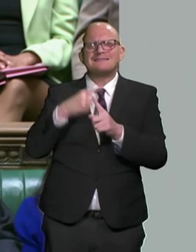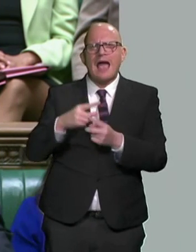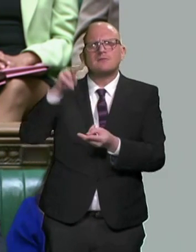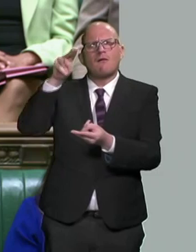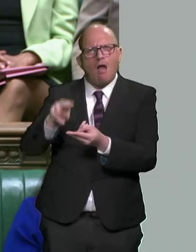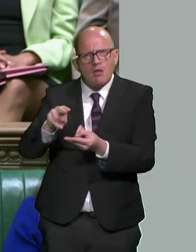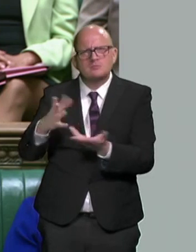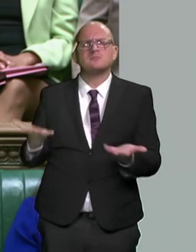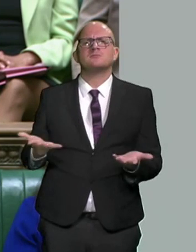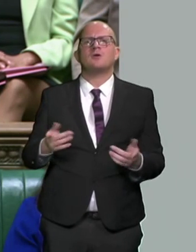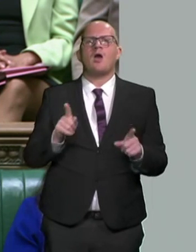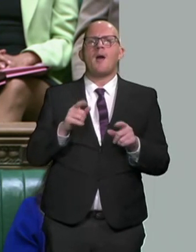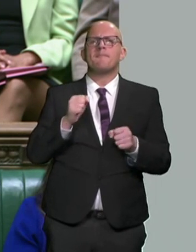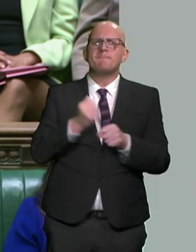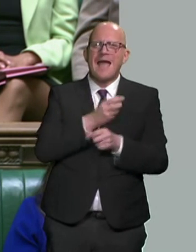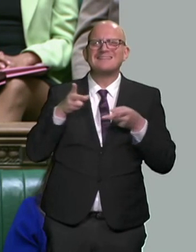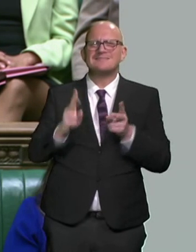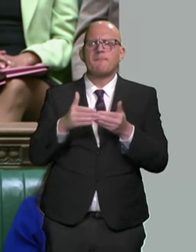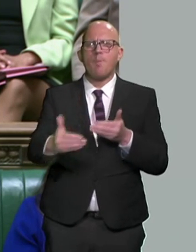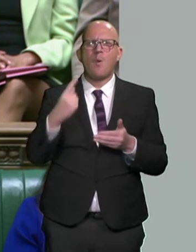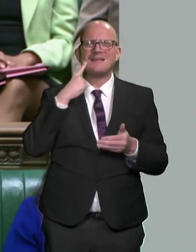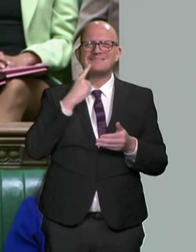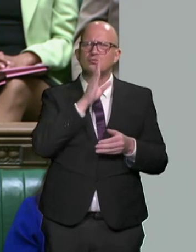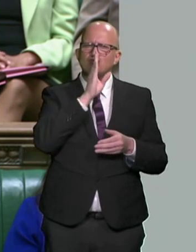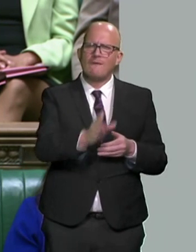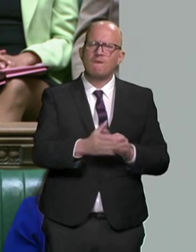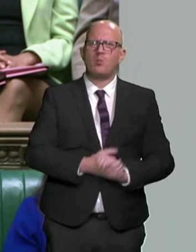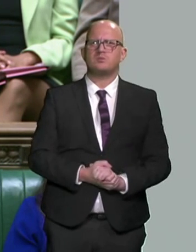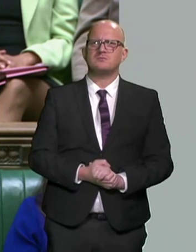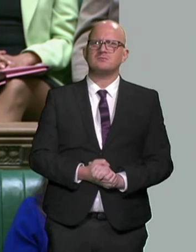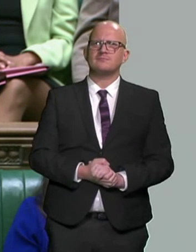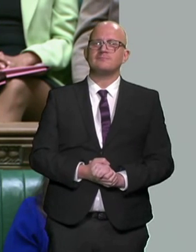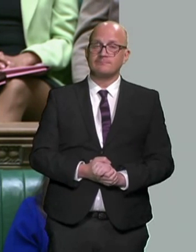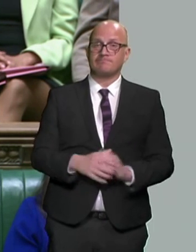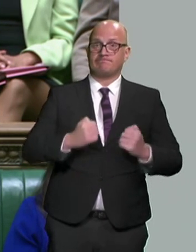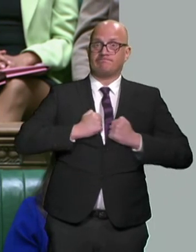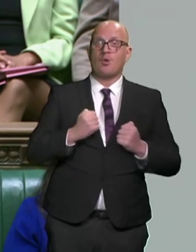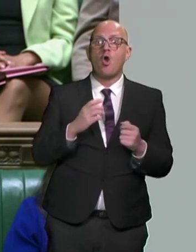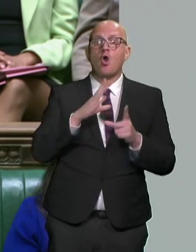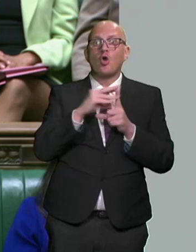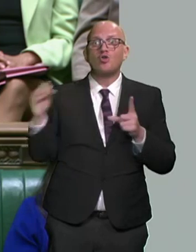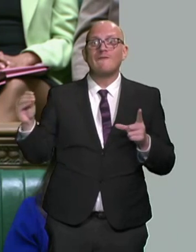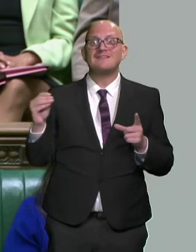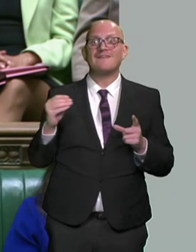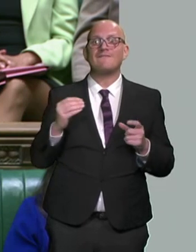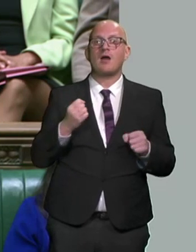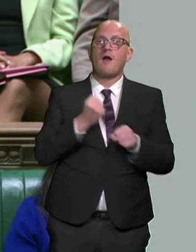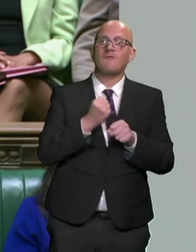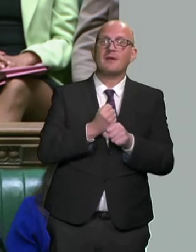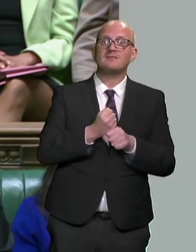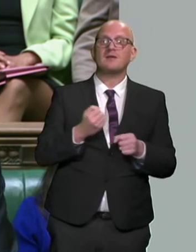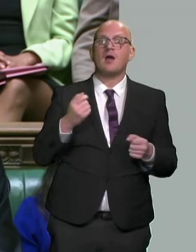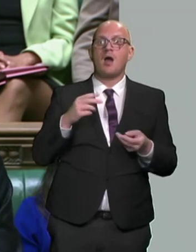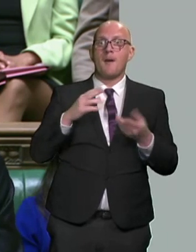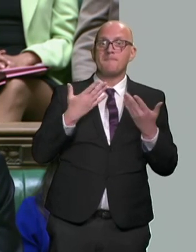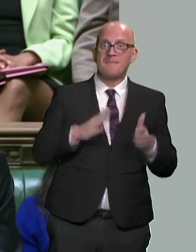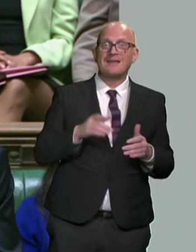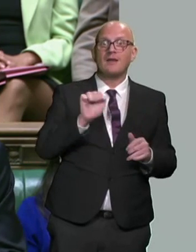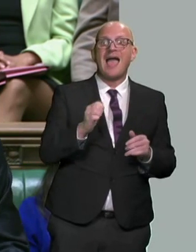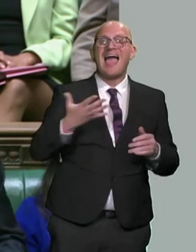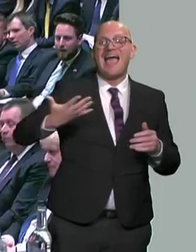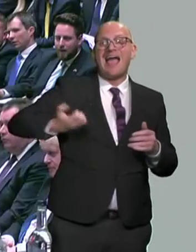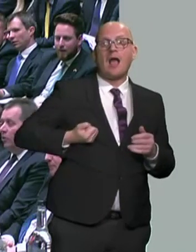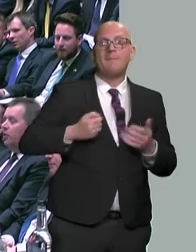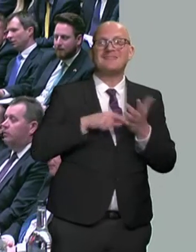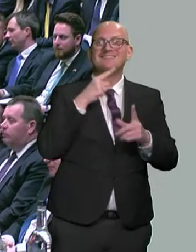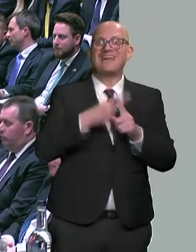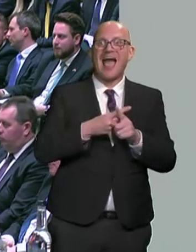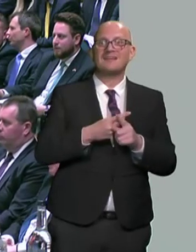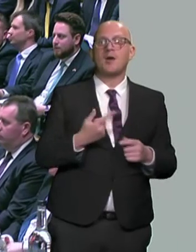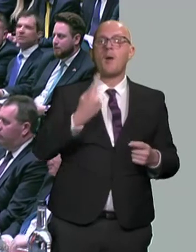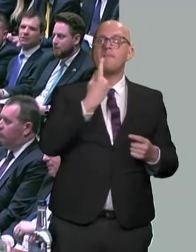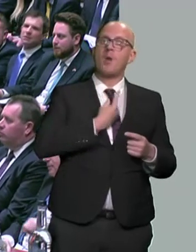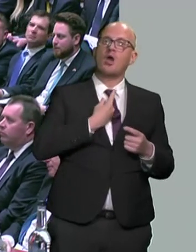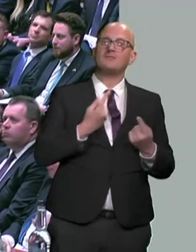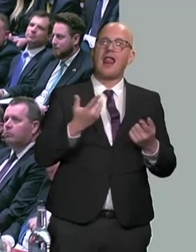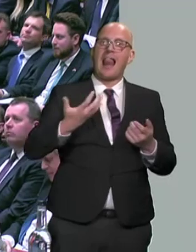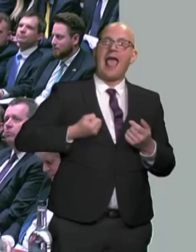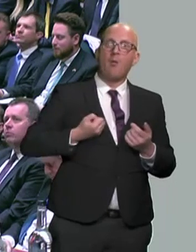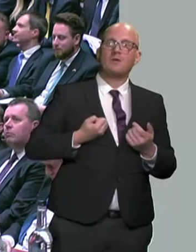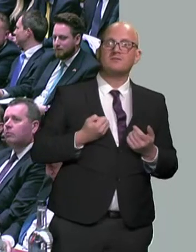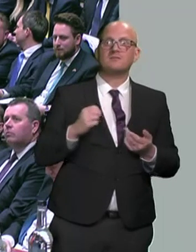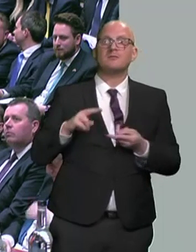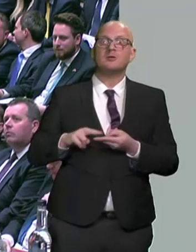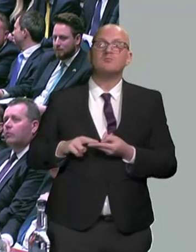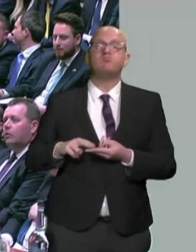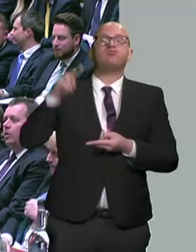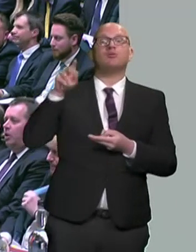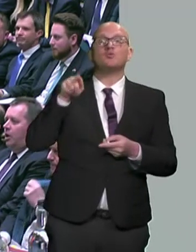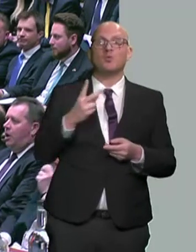That is why Conservative-led Governments raised the income tax personal allowance from £6,500 in 2010 to the new level of £12,570.